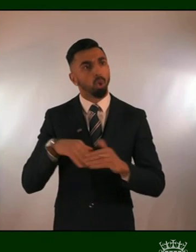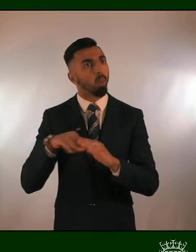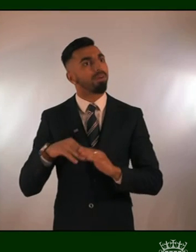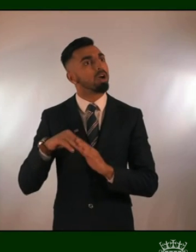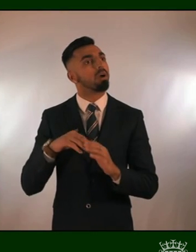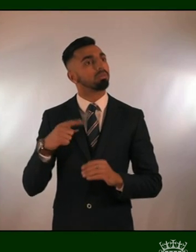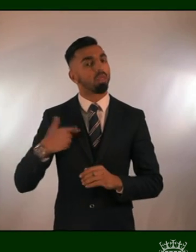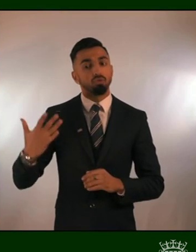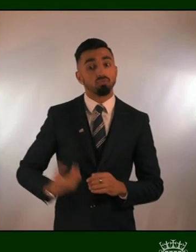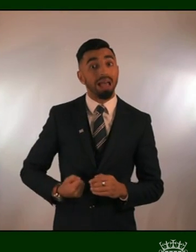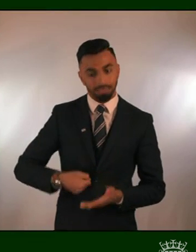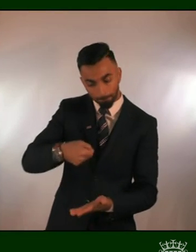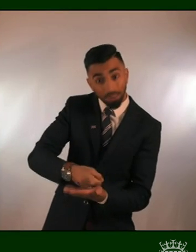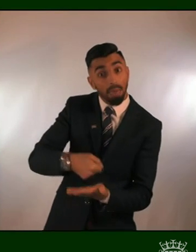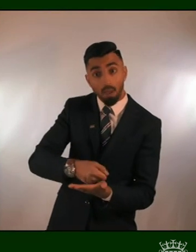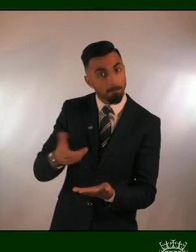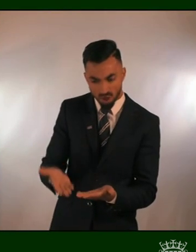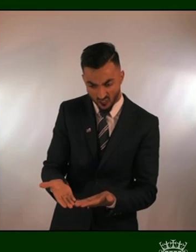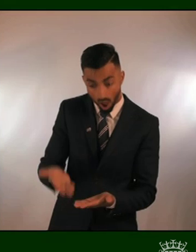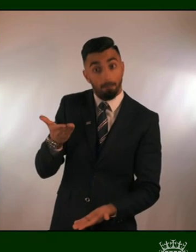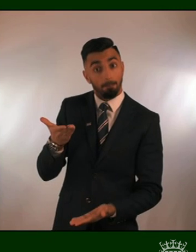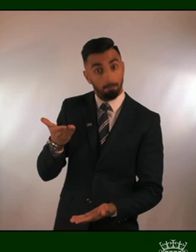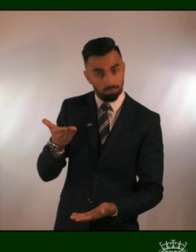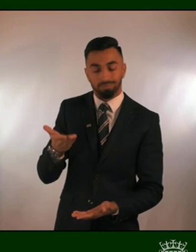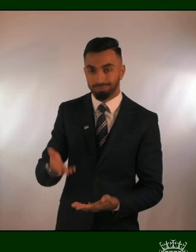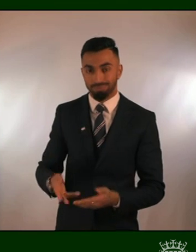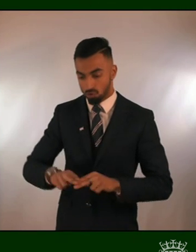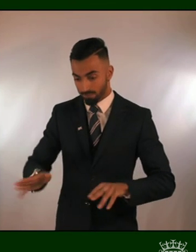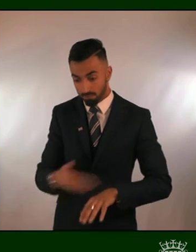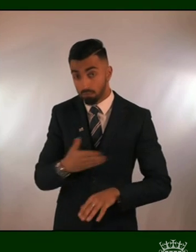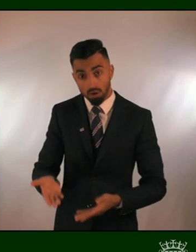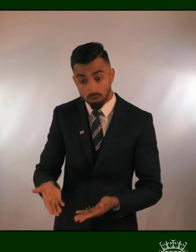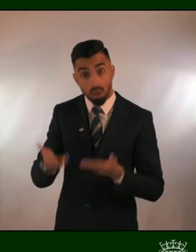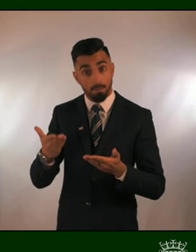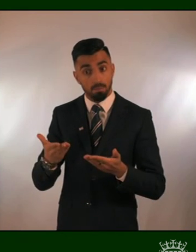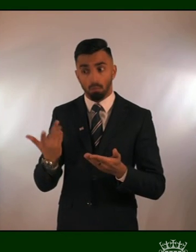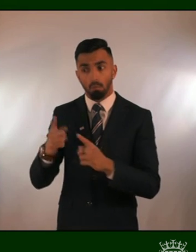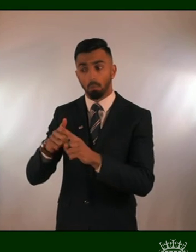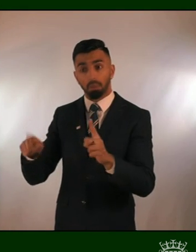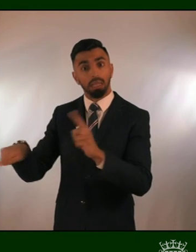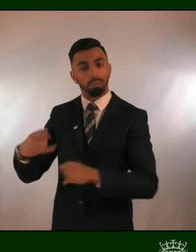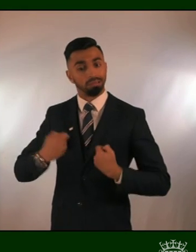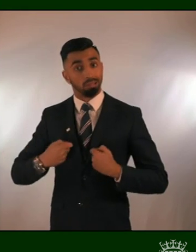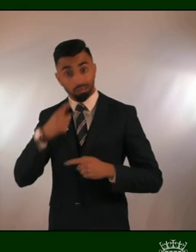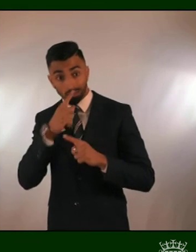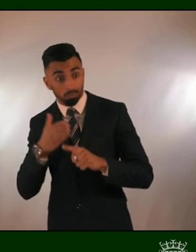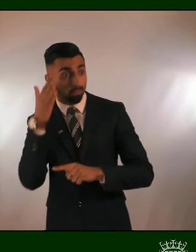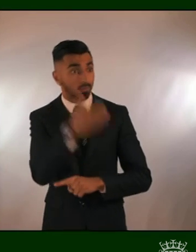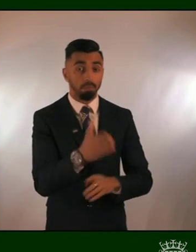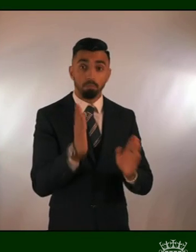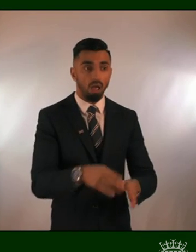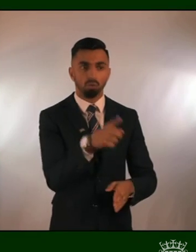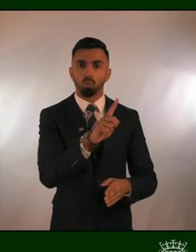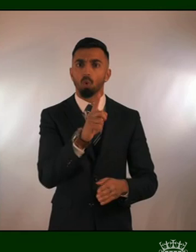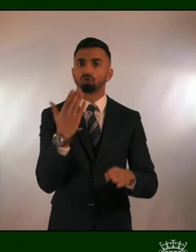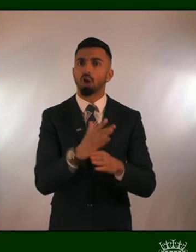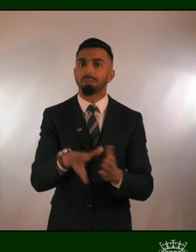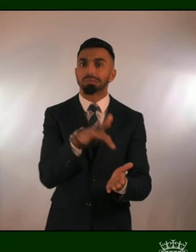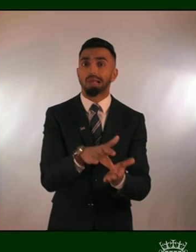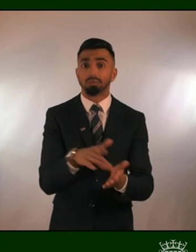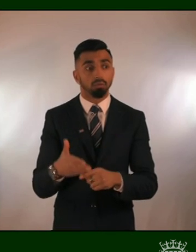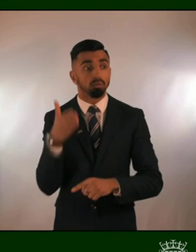And I am relaxing the requirement for anyone to physically attend a jobcentre—everything can be done by phone or online.